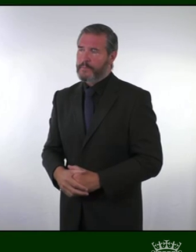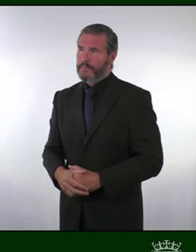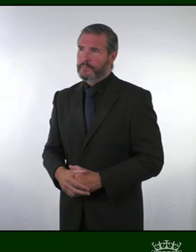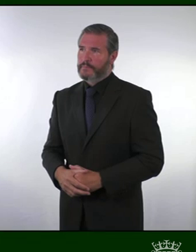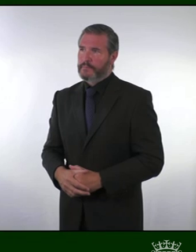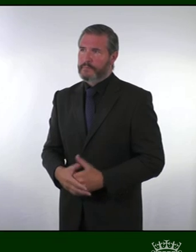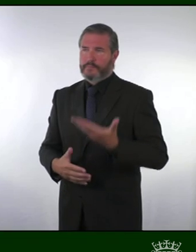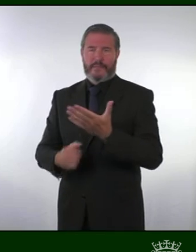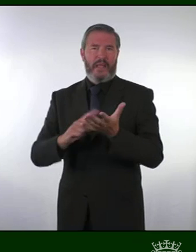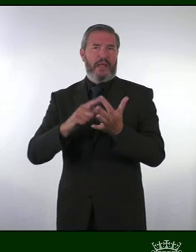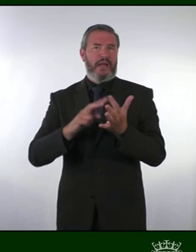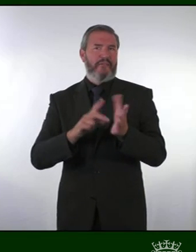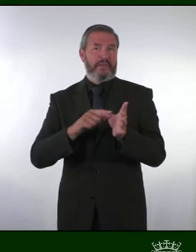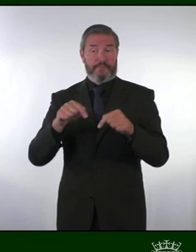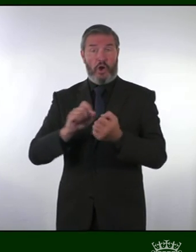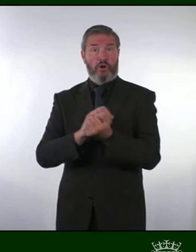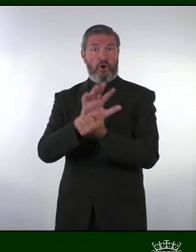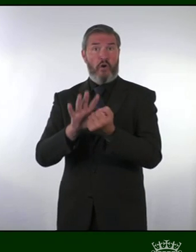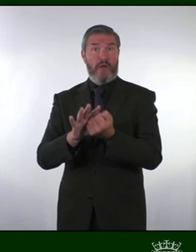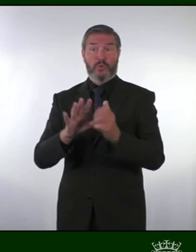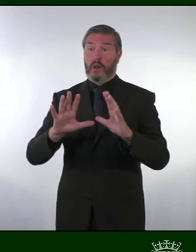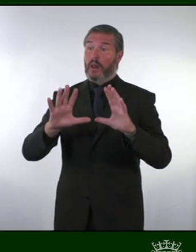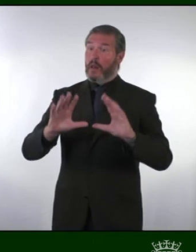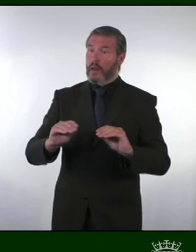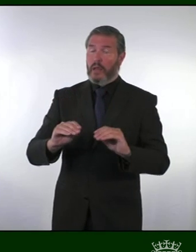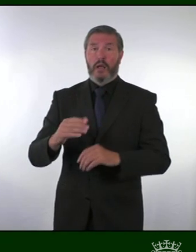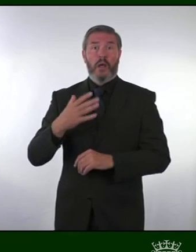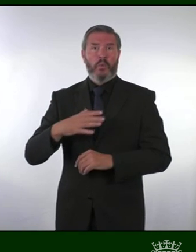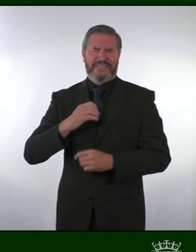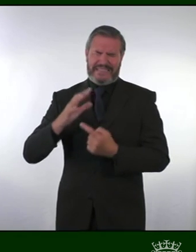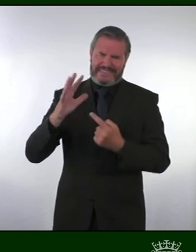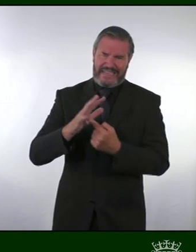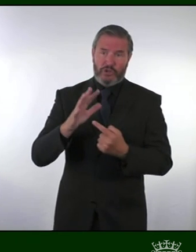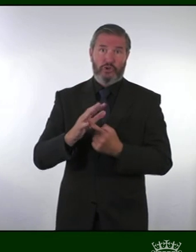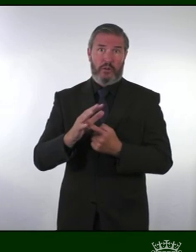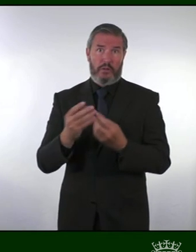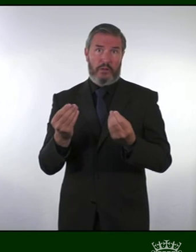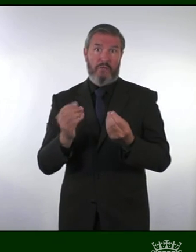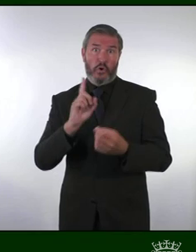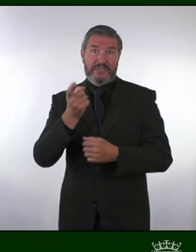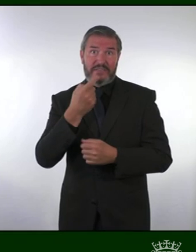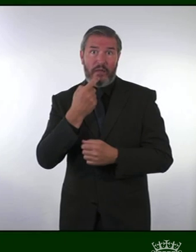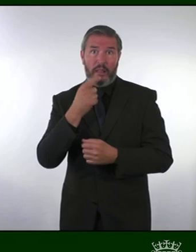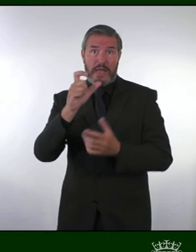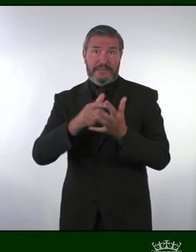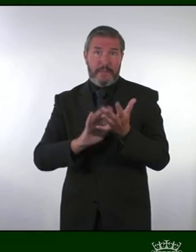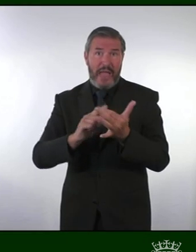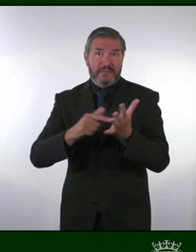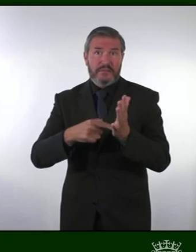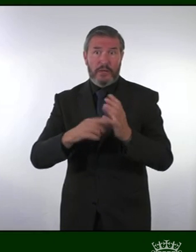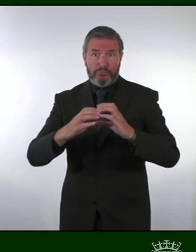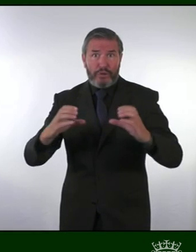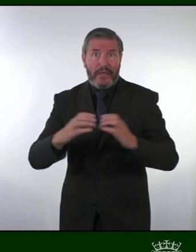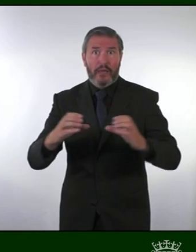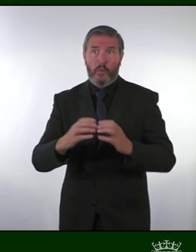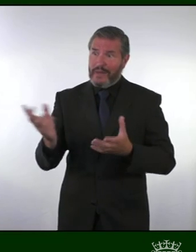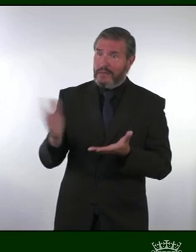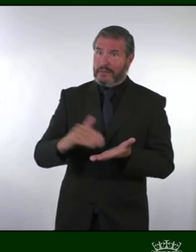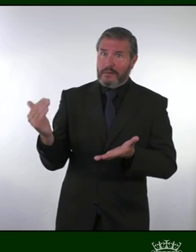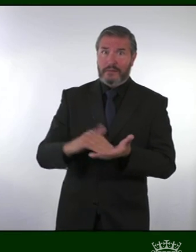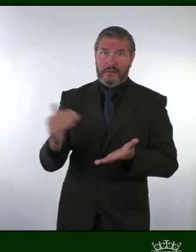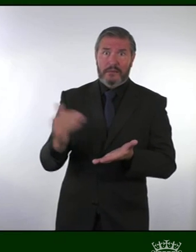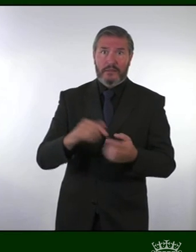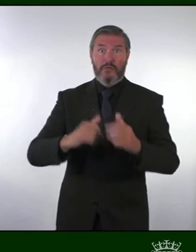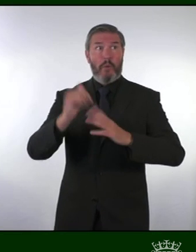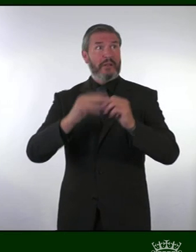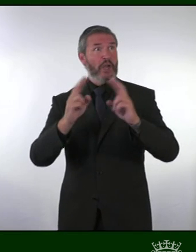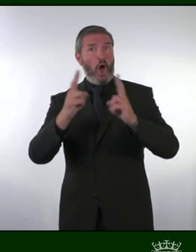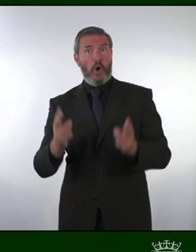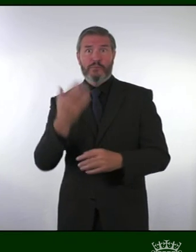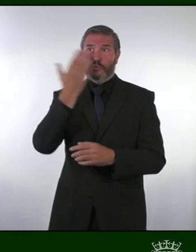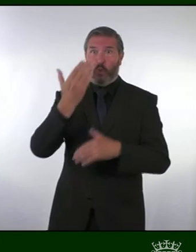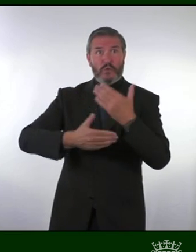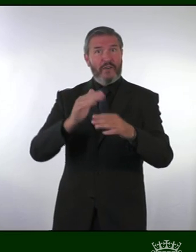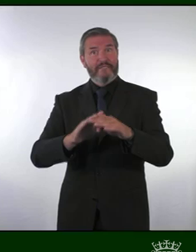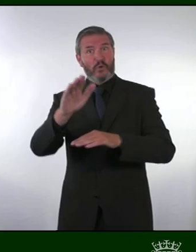As we exit the covid crisis, we will need essential minerals to supply the UK’s steel, cement and brickworks, which will help build our homes, hospitals and infrastructure of the future.